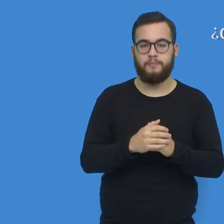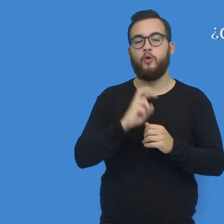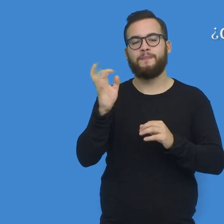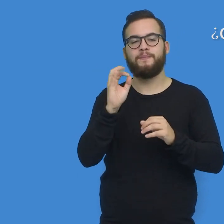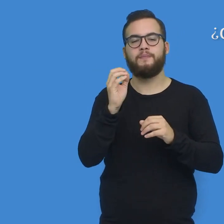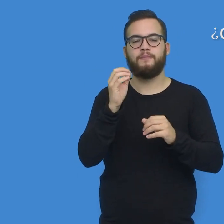otro